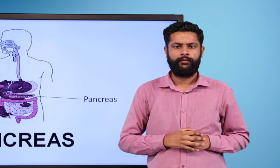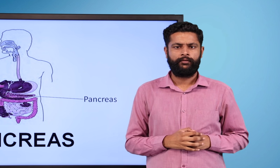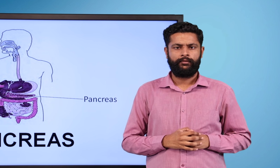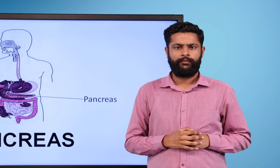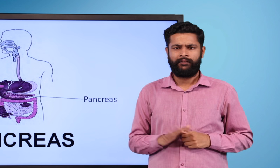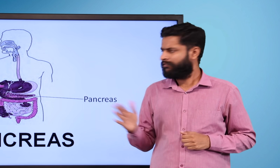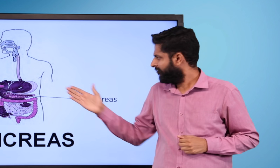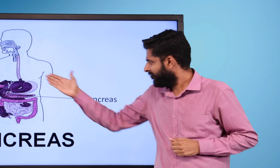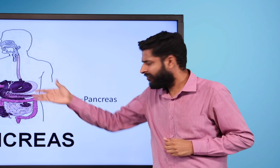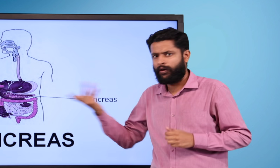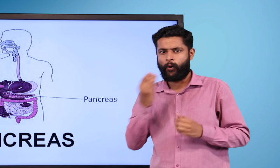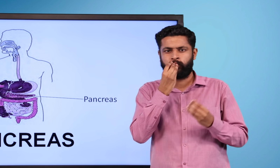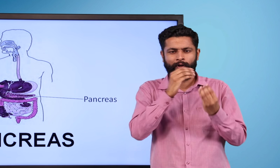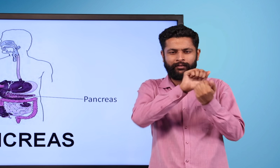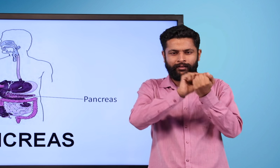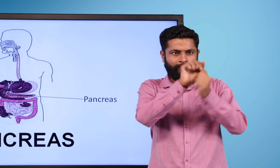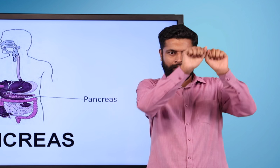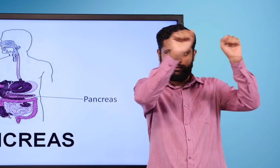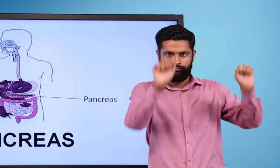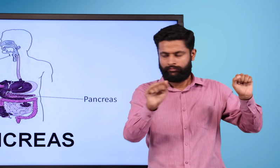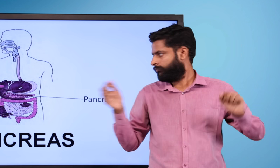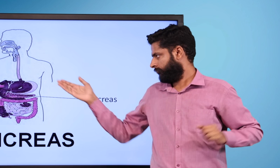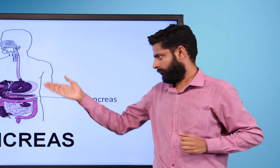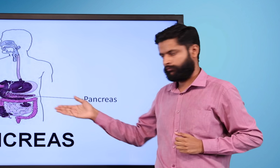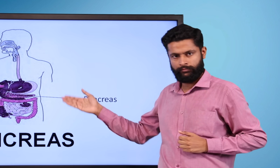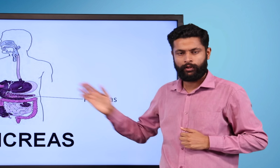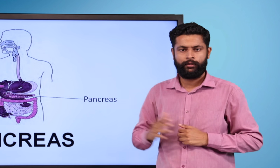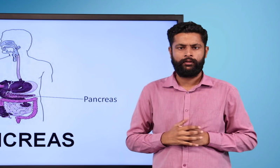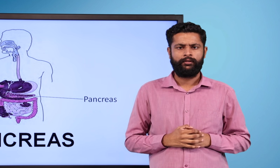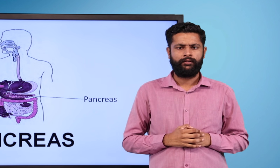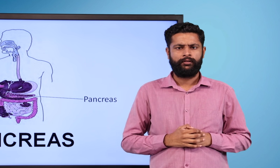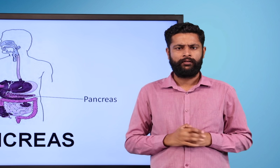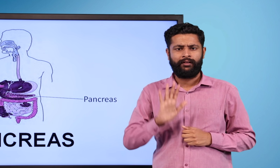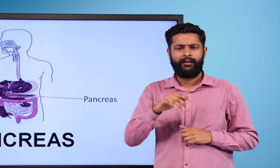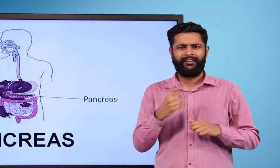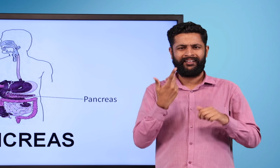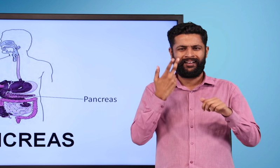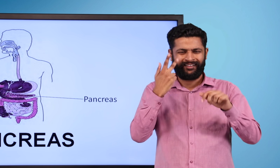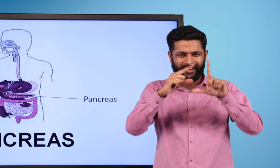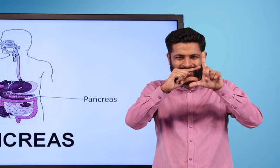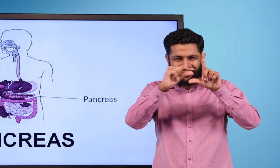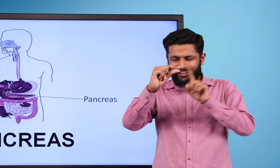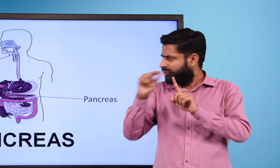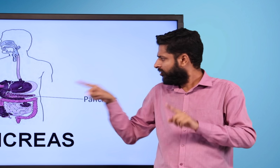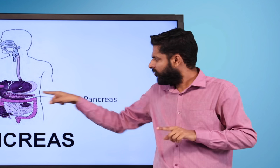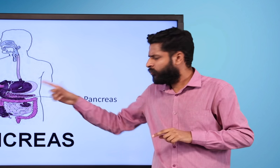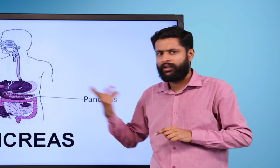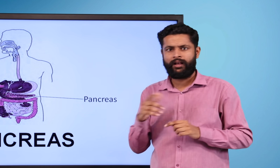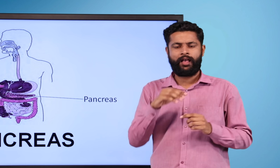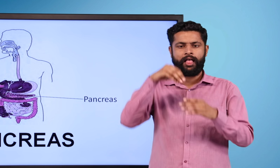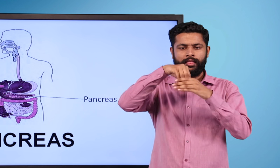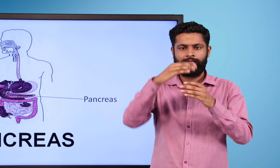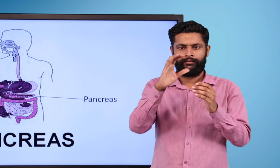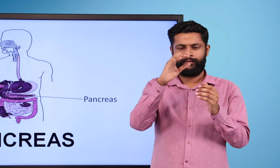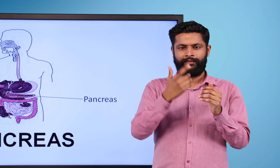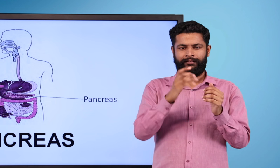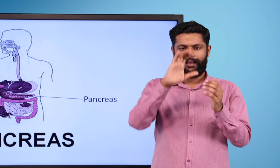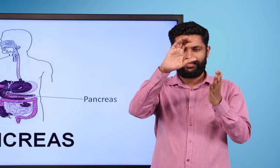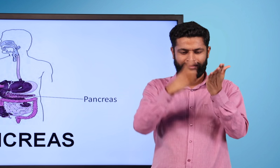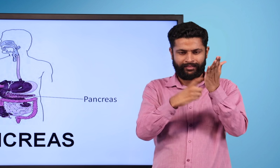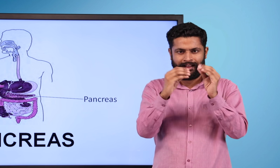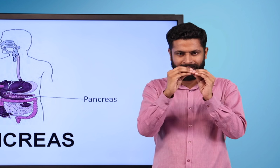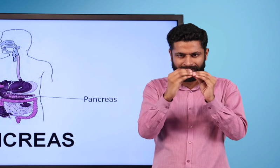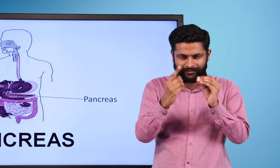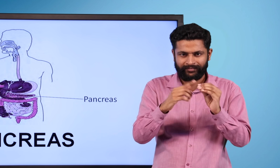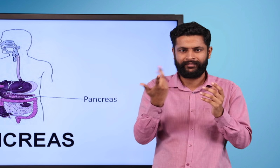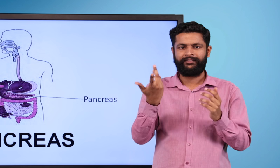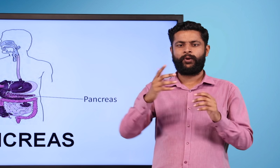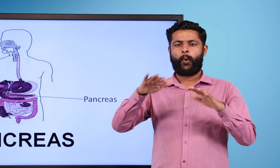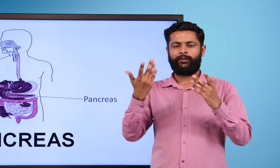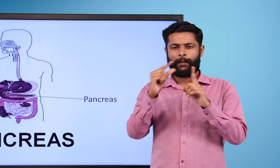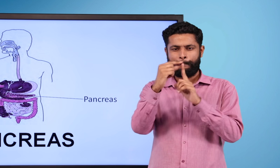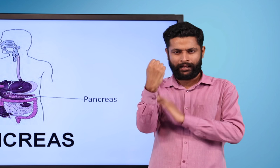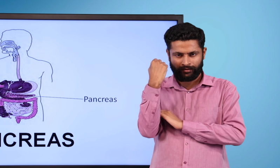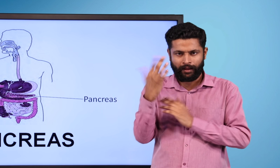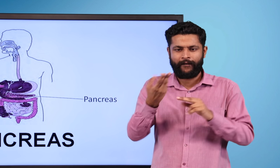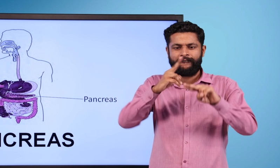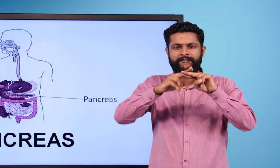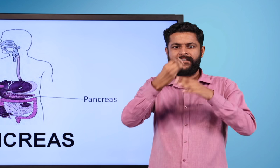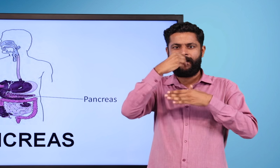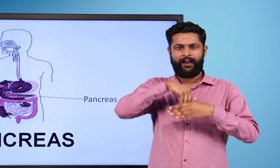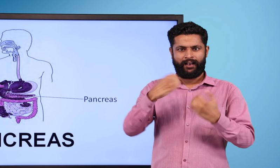It is a part of the digestive system. The pancreatic juice acts on carbohydrates, fats and proteins and changes them into simpler forms.